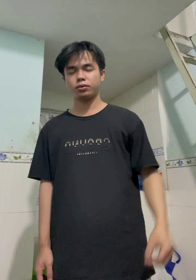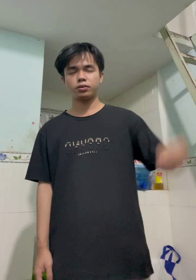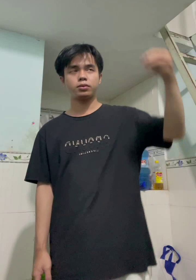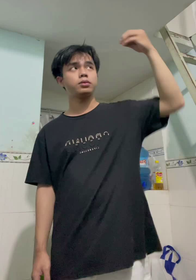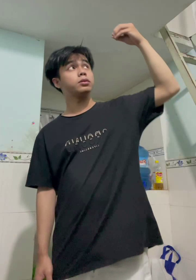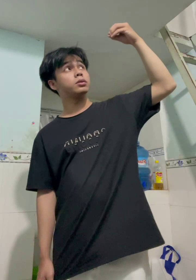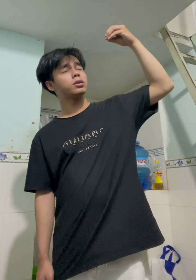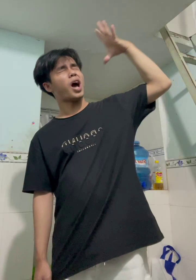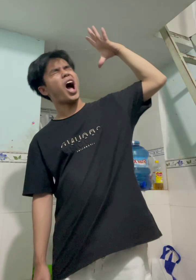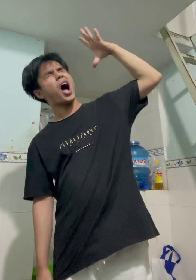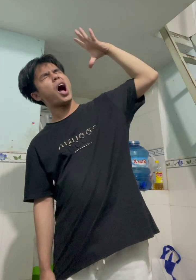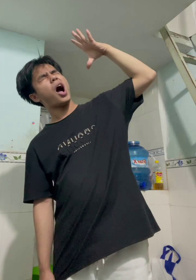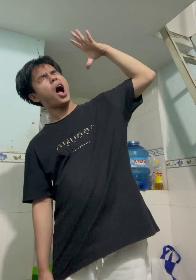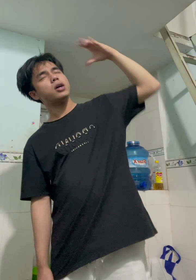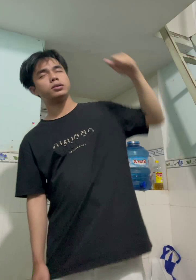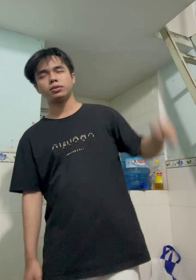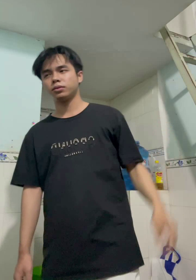troi nang